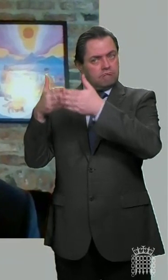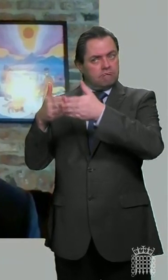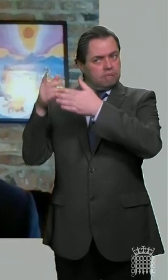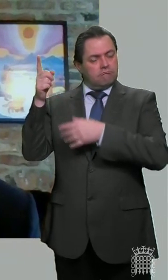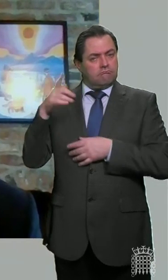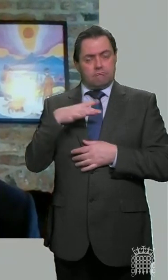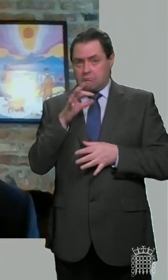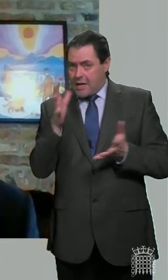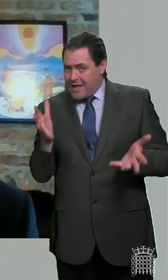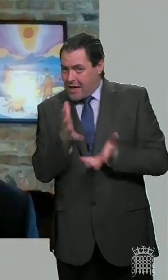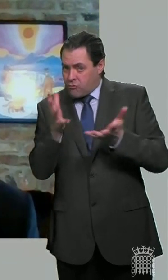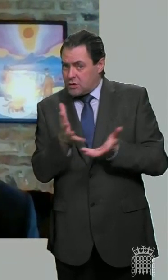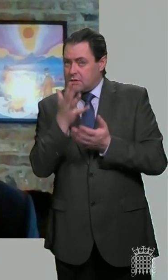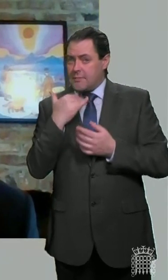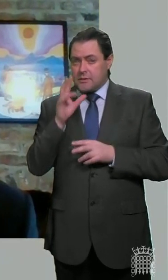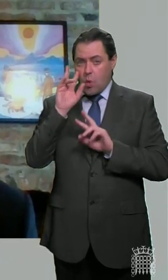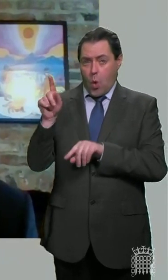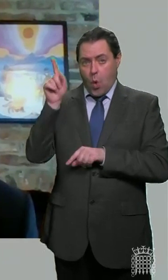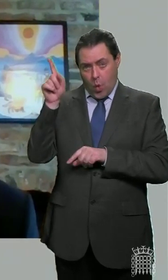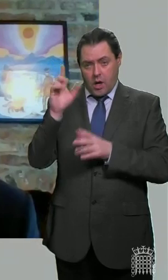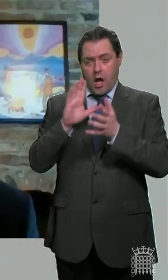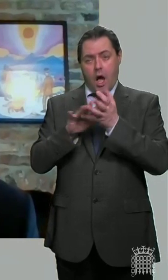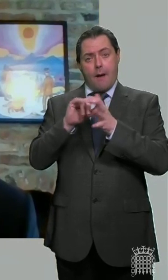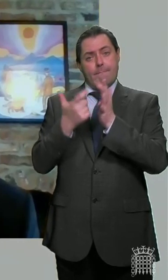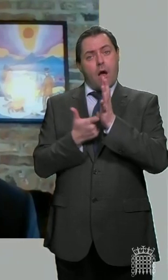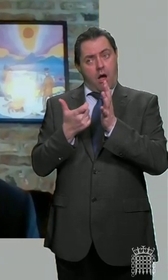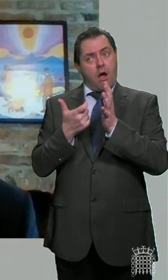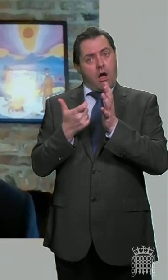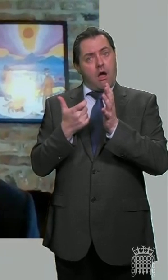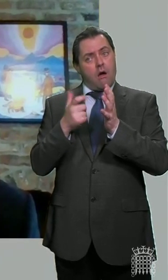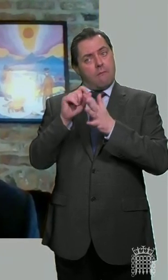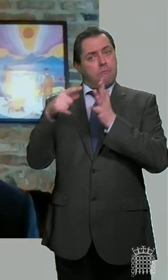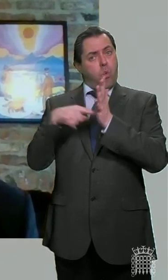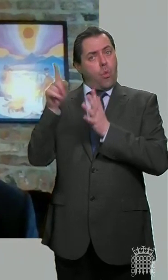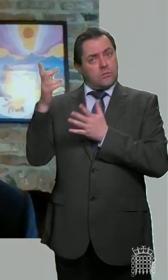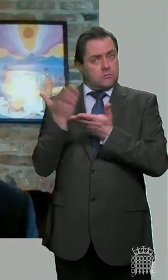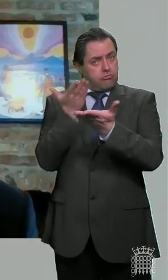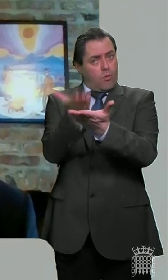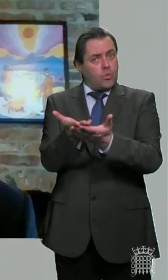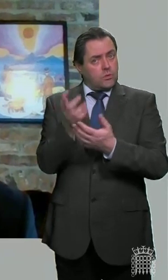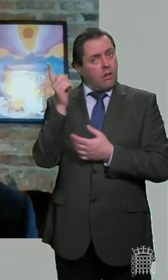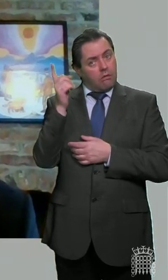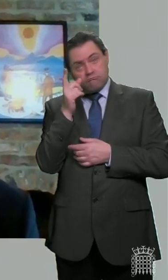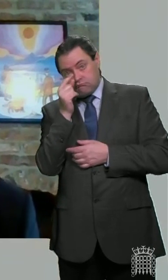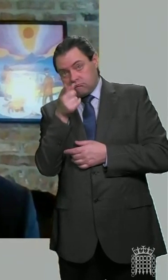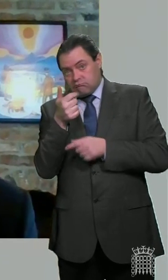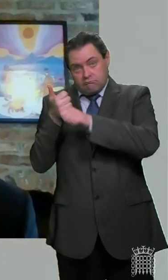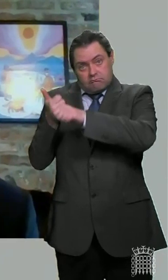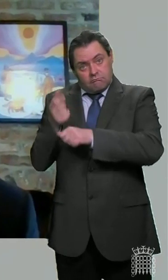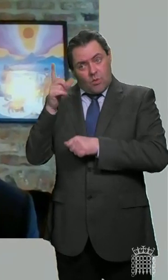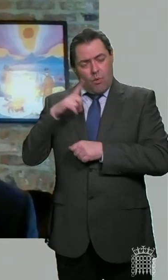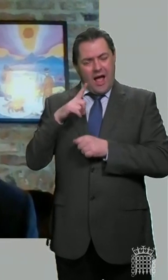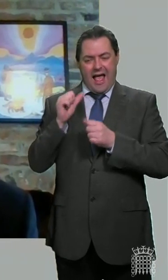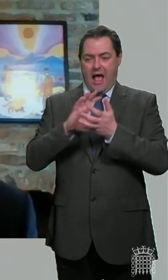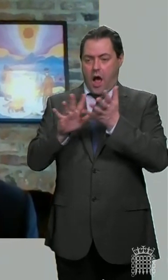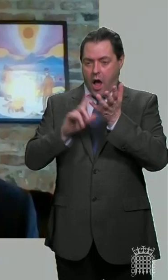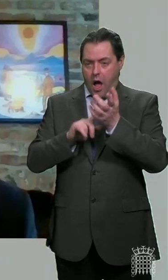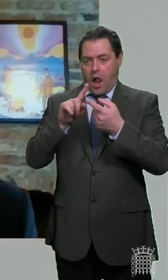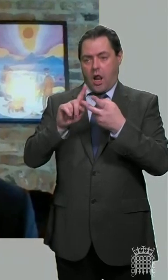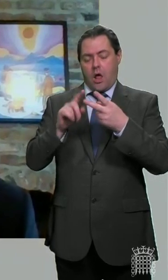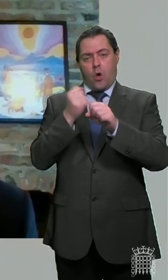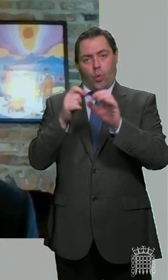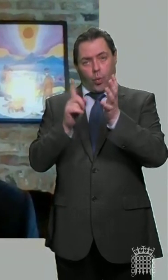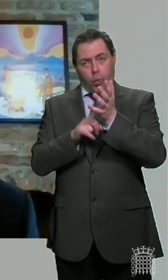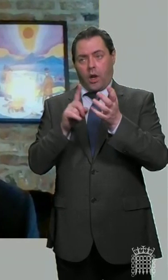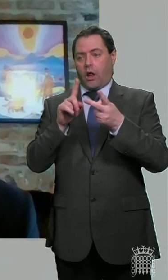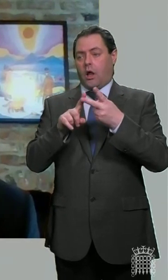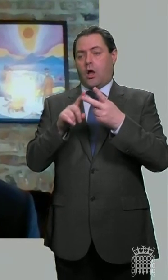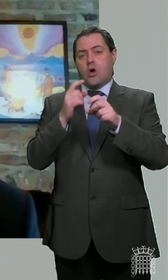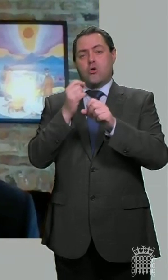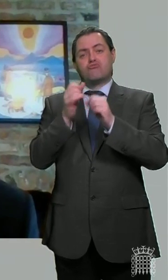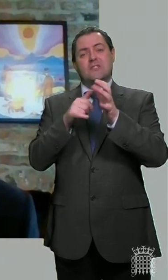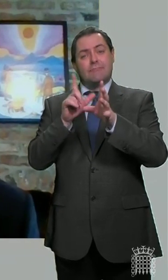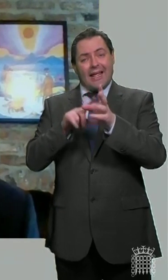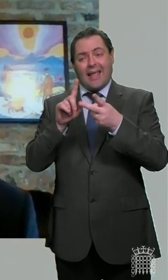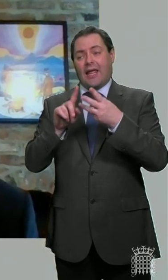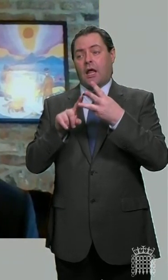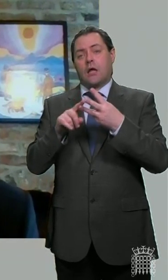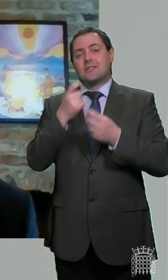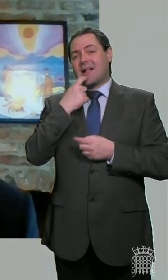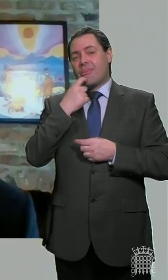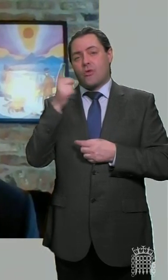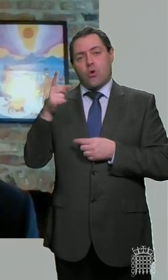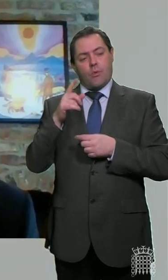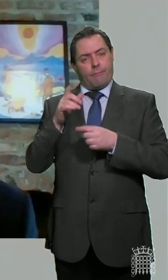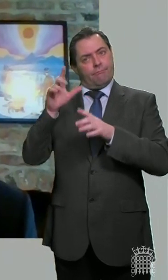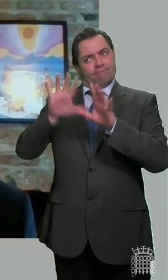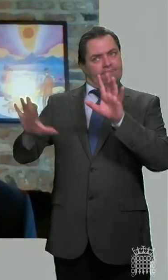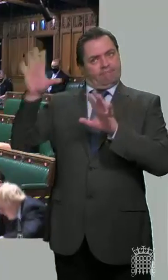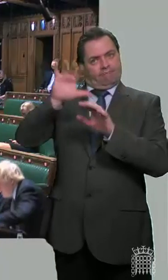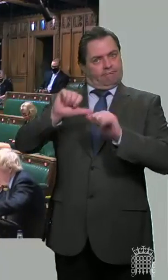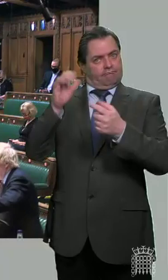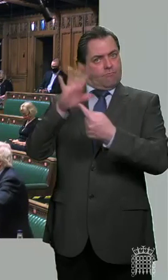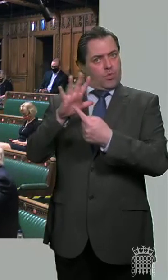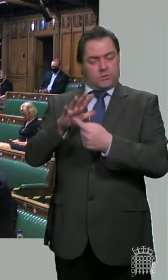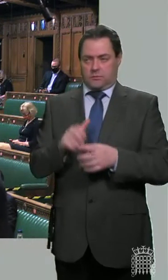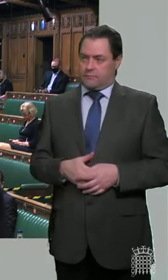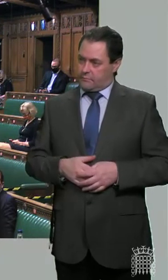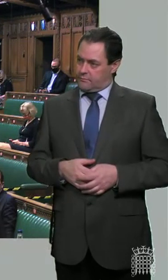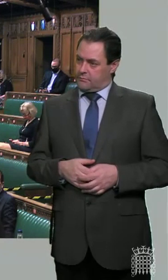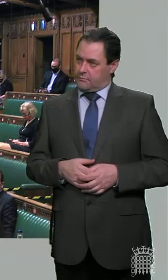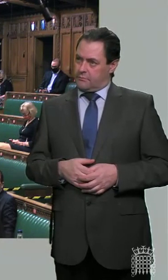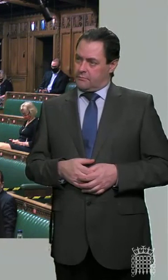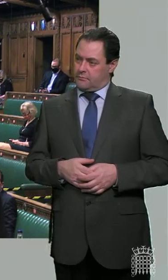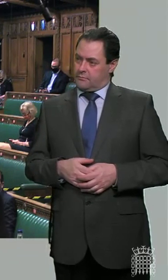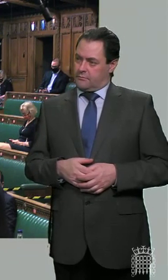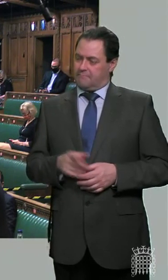May I therefore encourage him to look closely and favourably at the Humber free port bid as it contains sites in Hull, Goole, Grimsby and the Scunthorpe steelworks, which are really important for the region too?